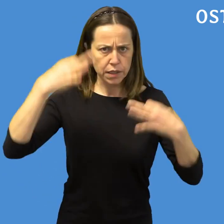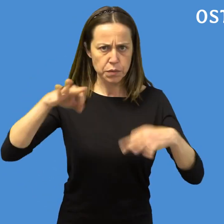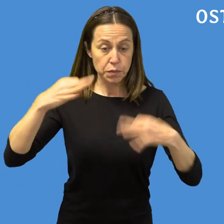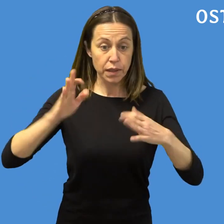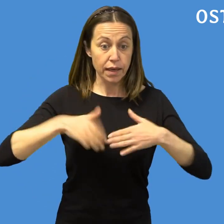normal